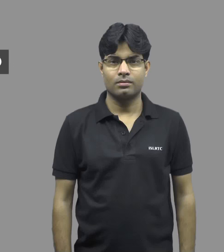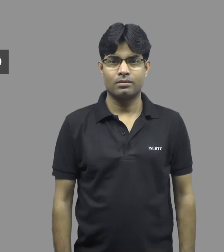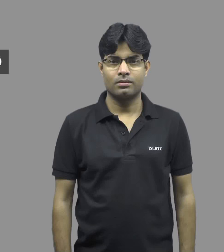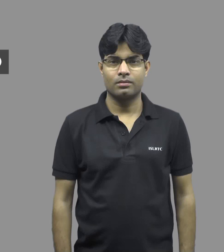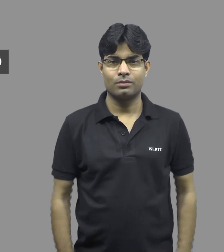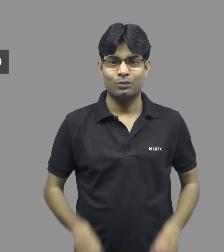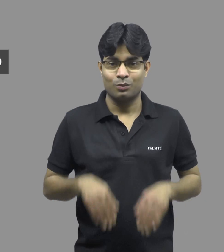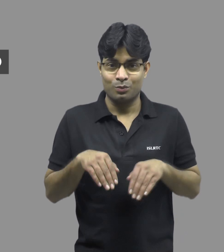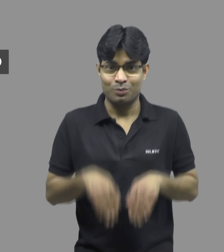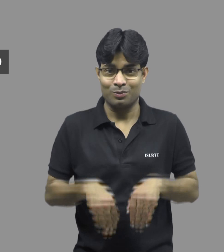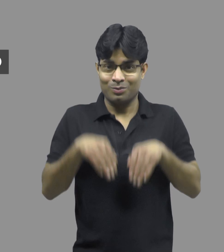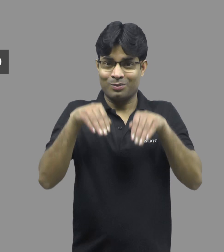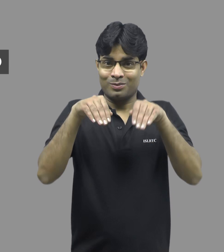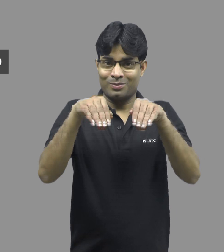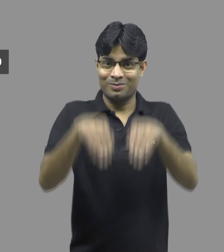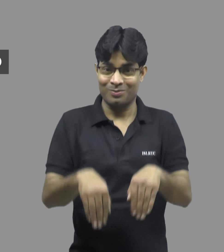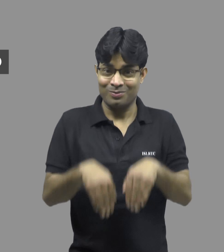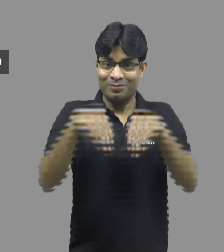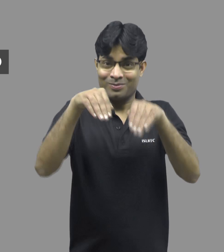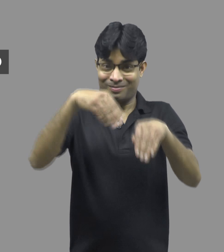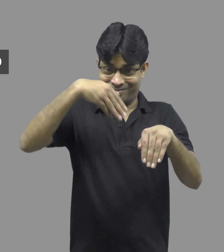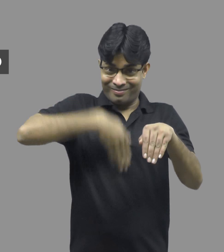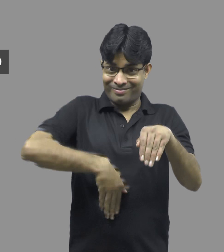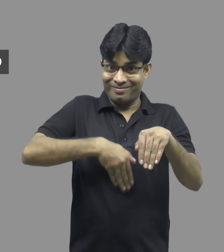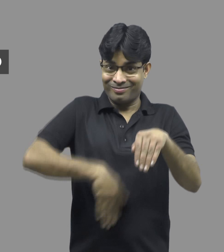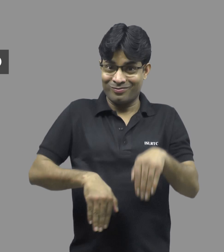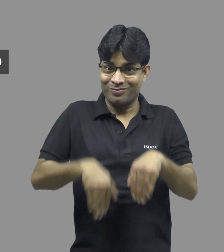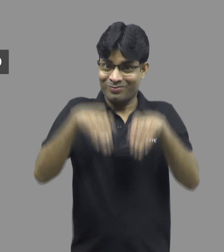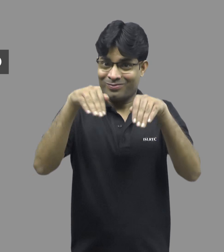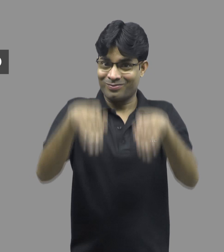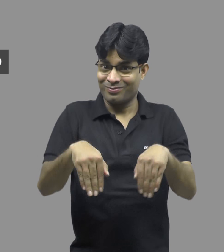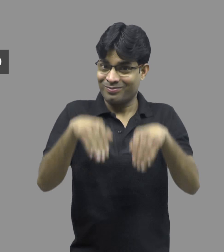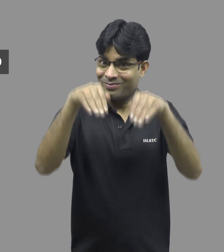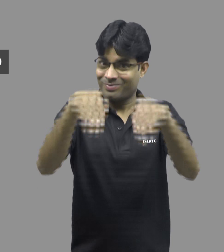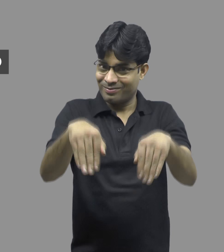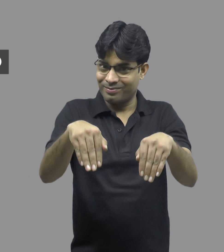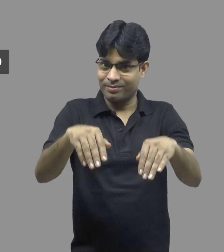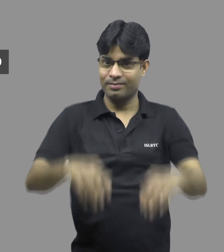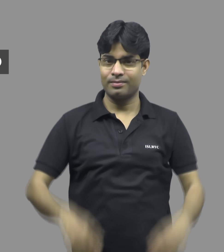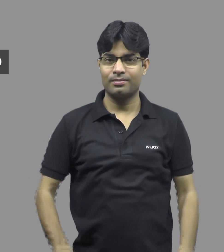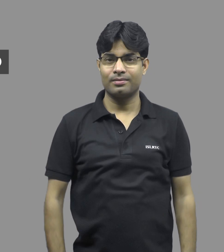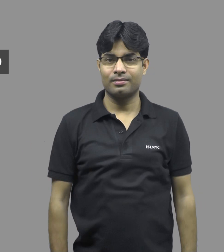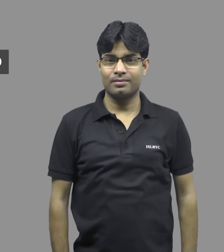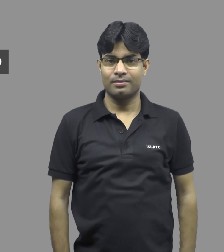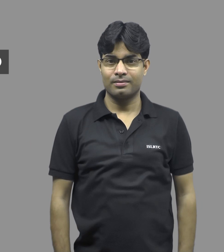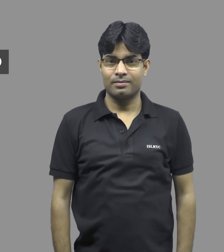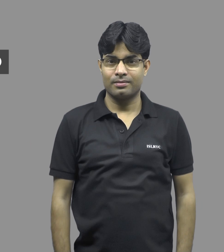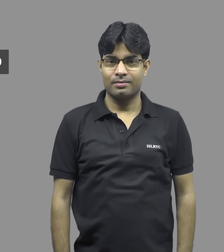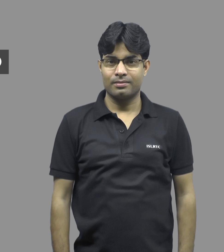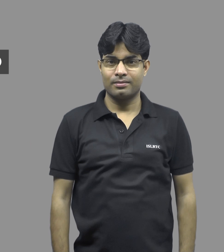Kangaroo